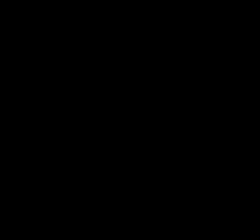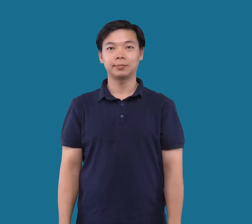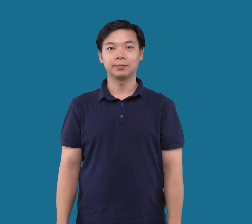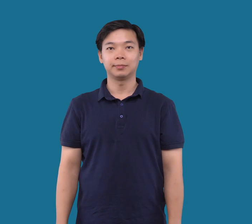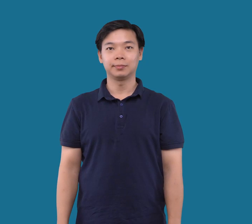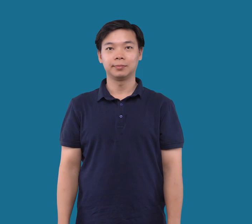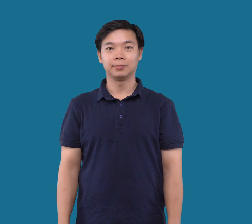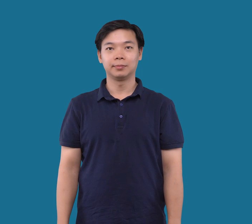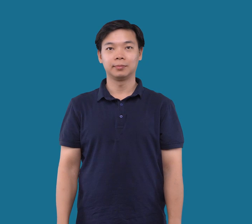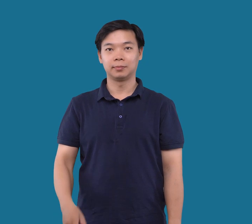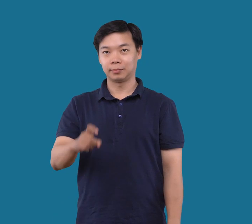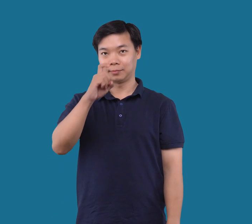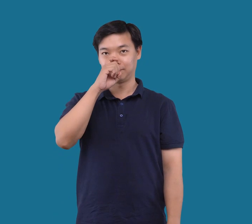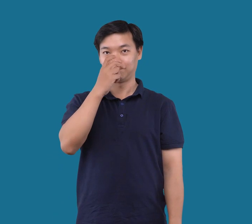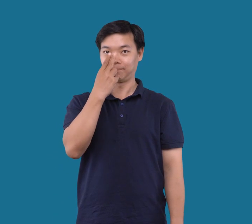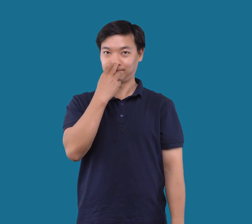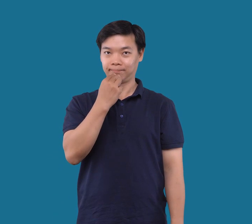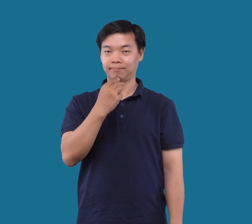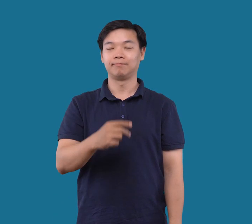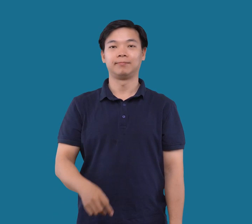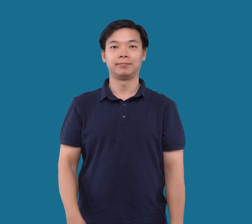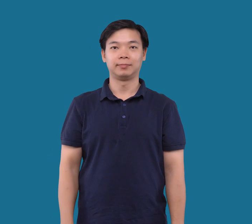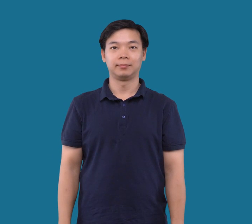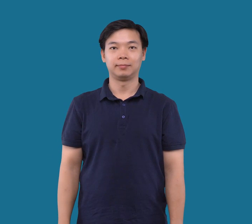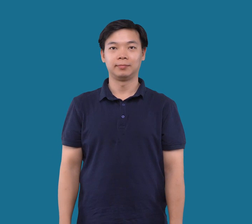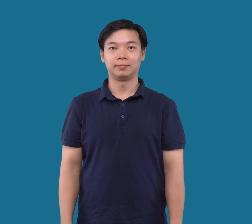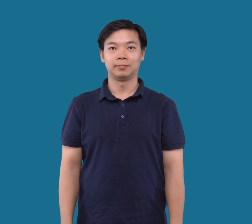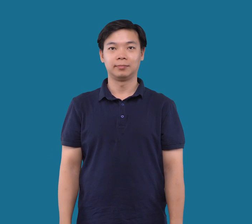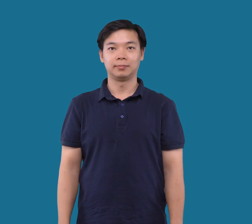Đông Nam